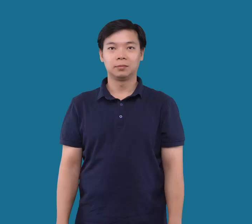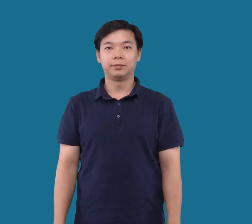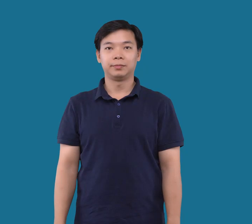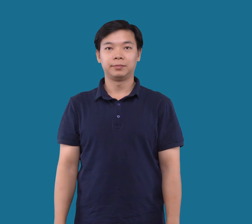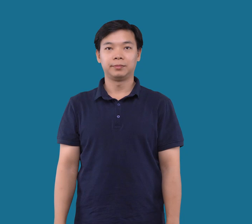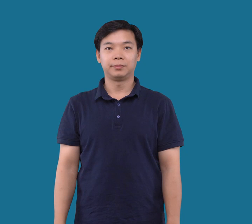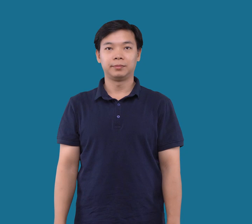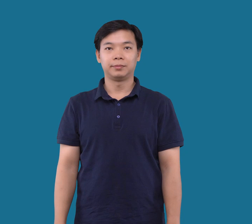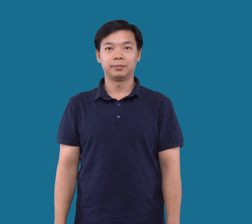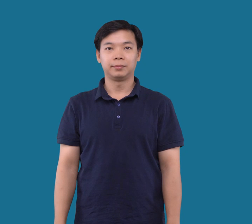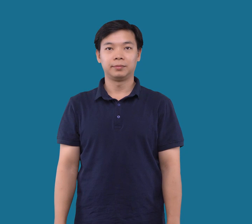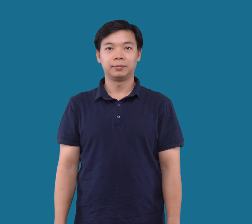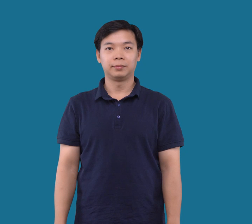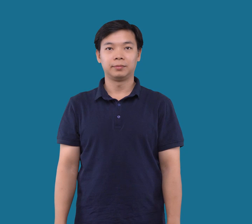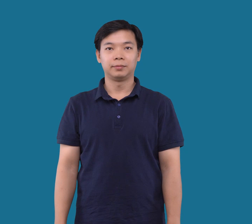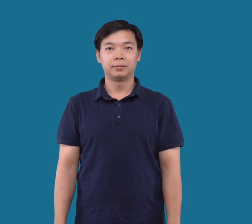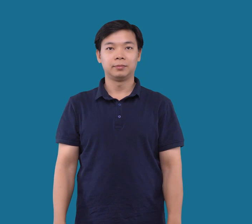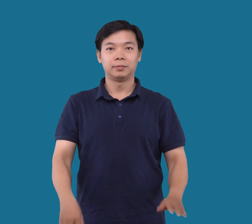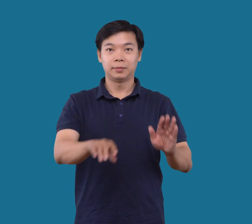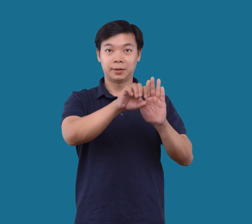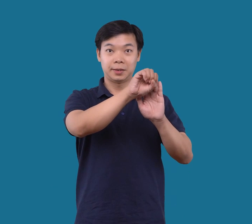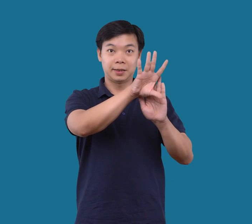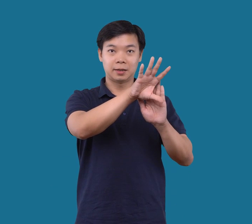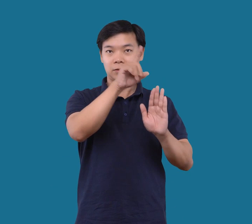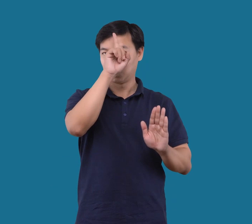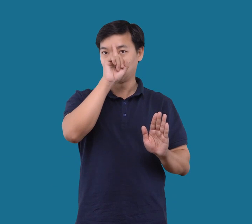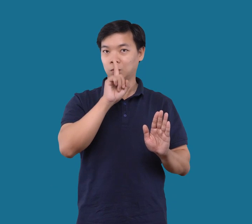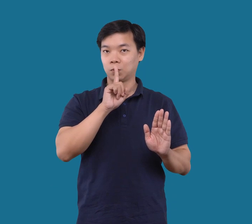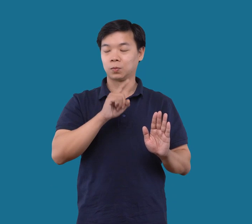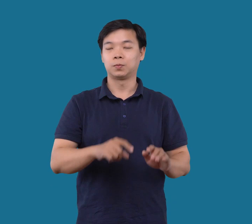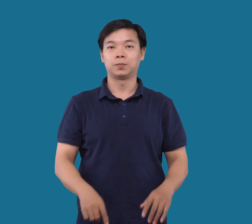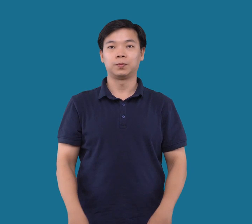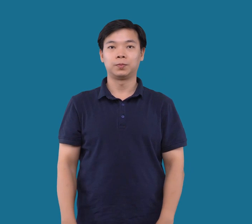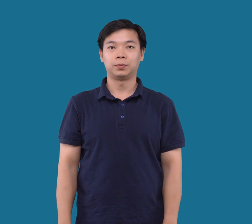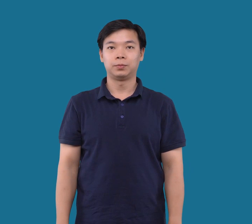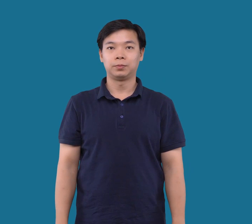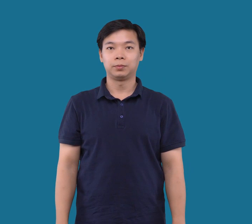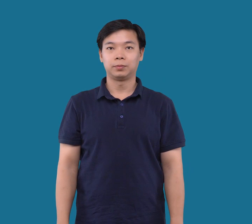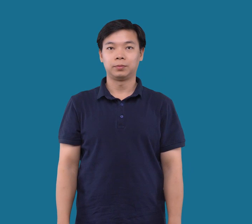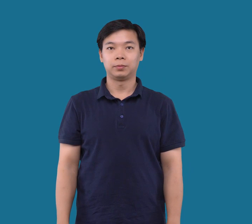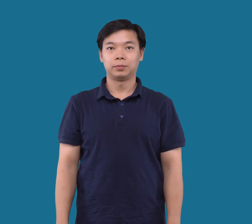đèn đỏ